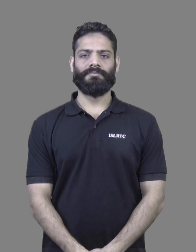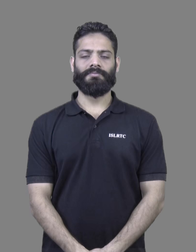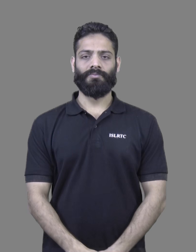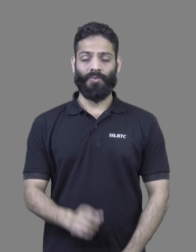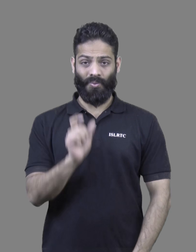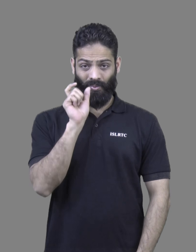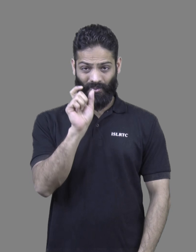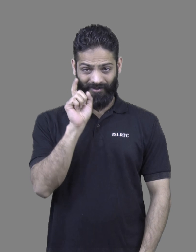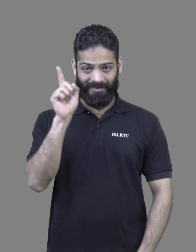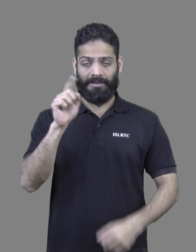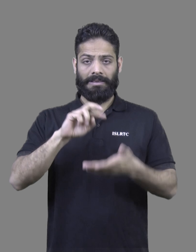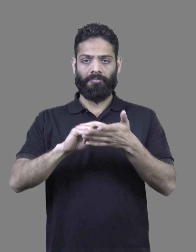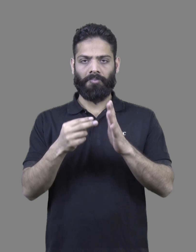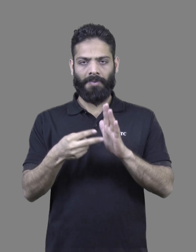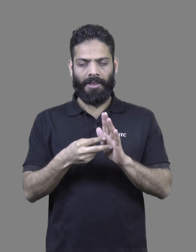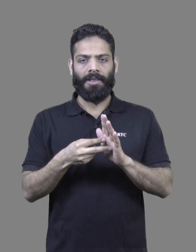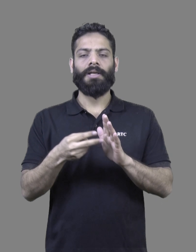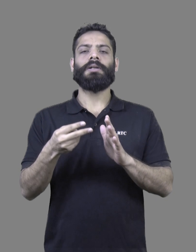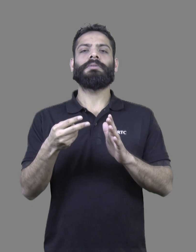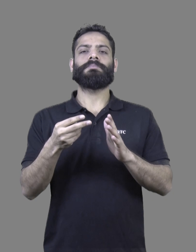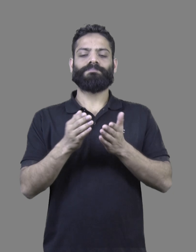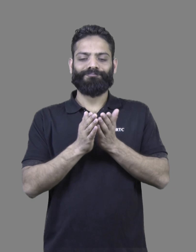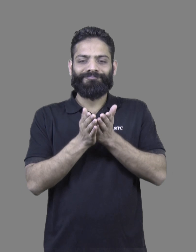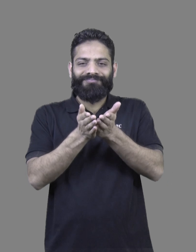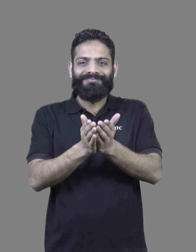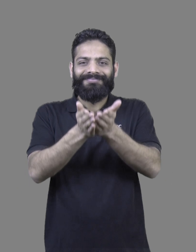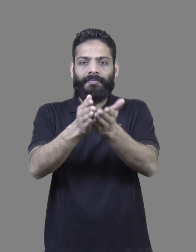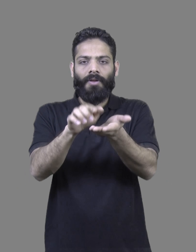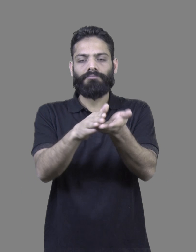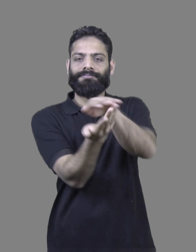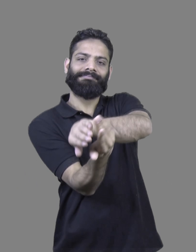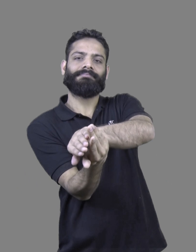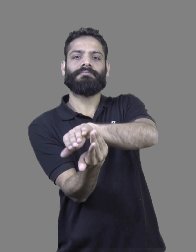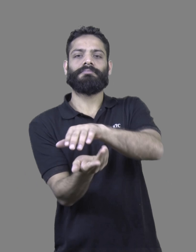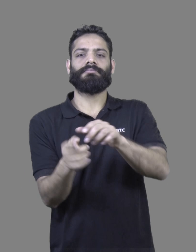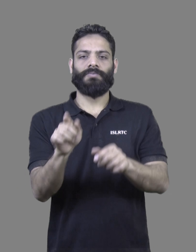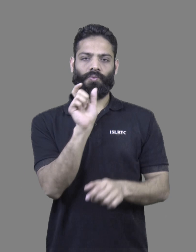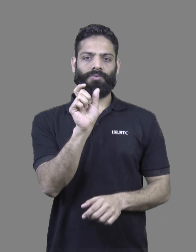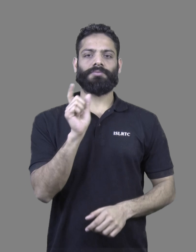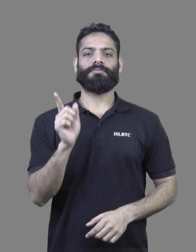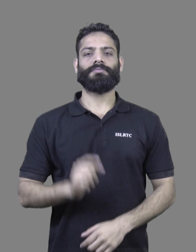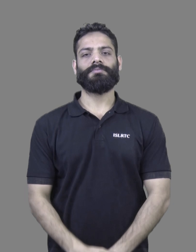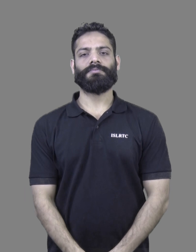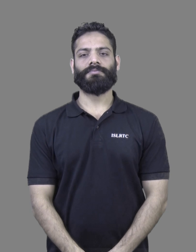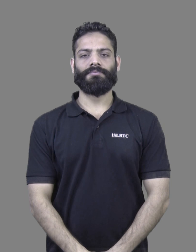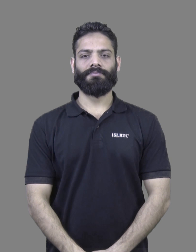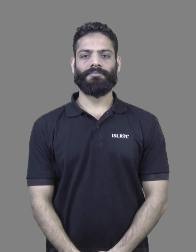Capsize Overturn